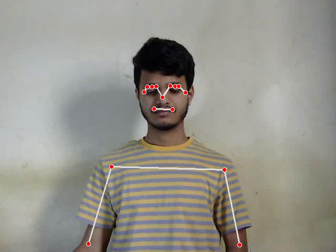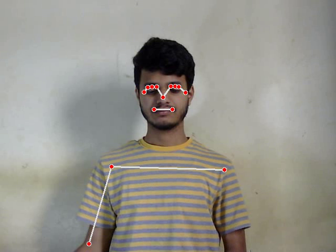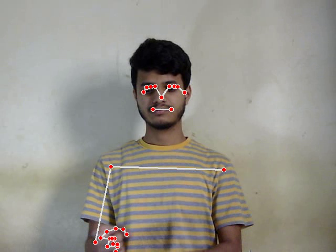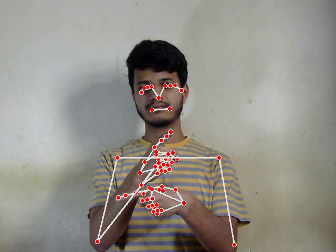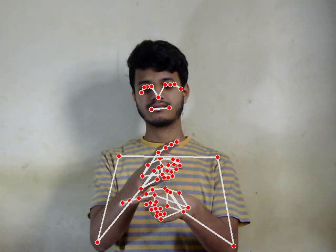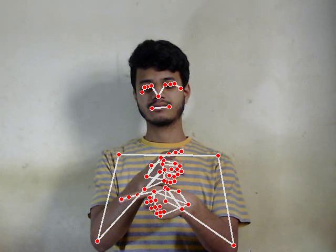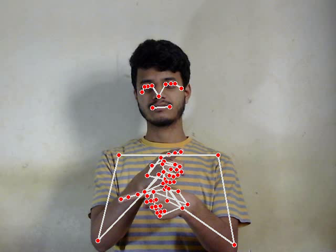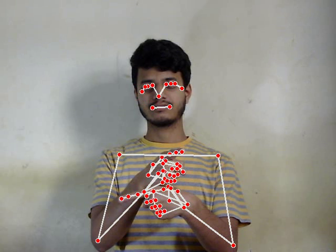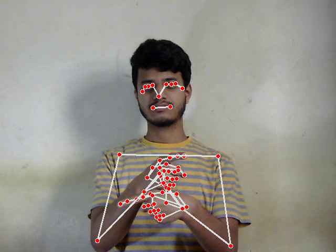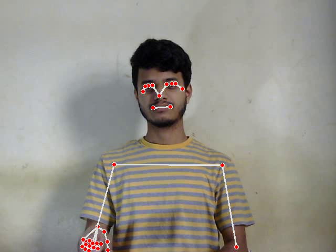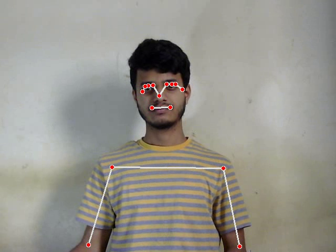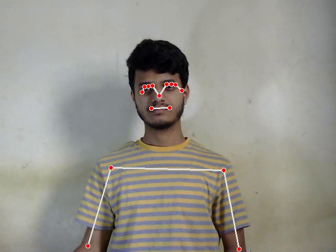right